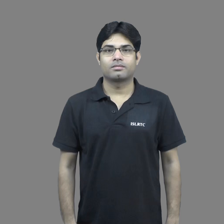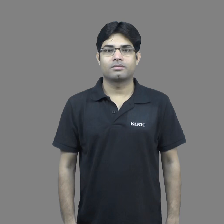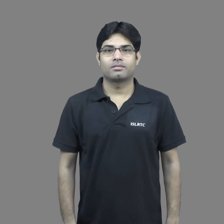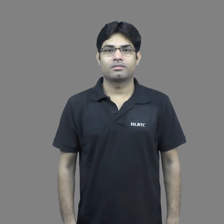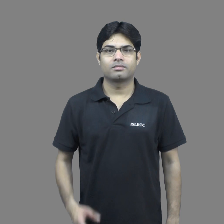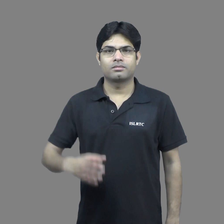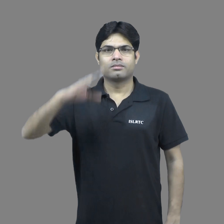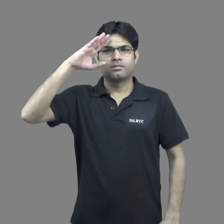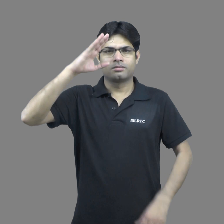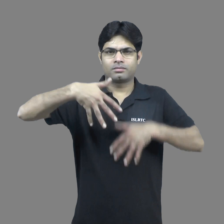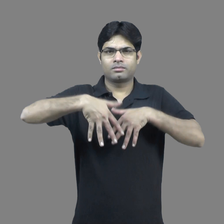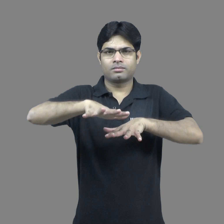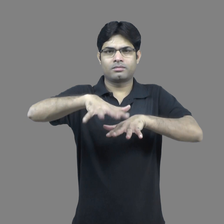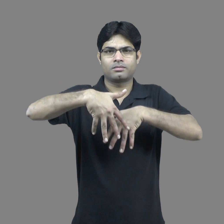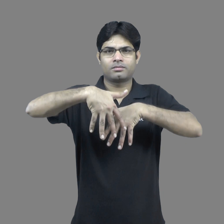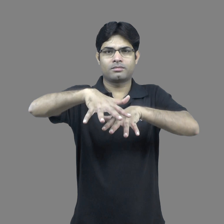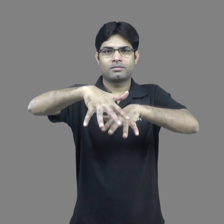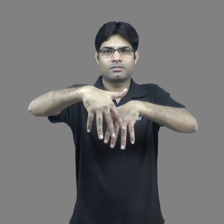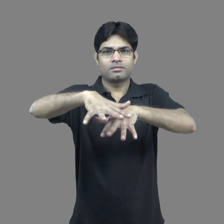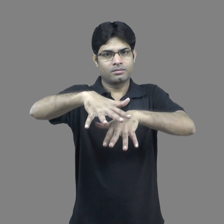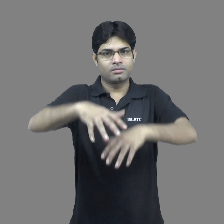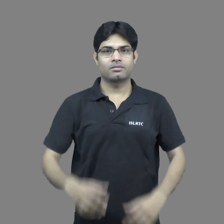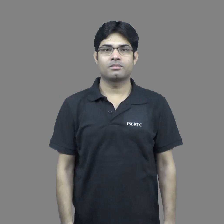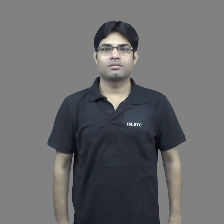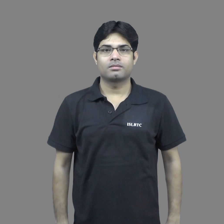Parade